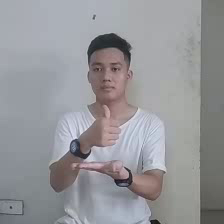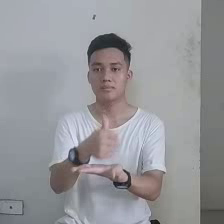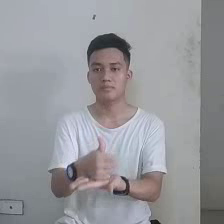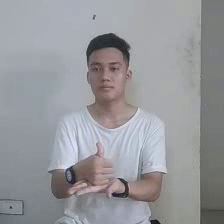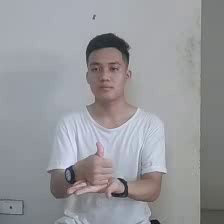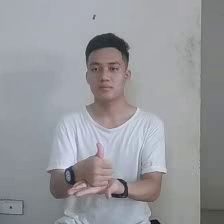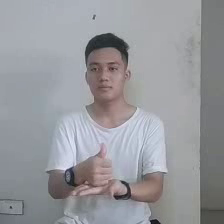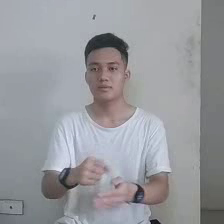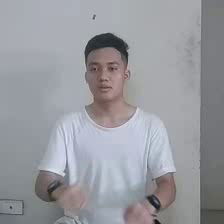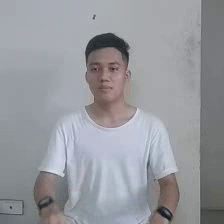Giúp